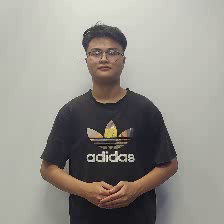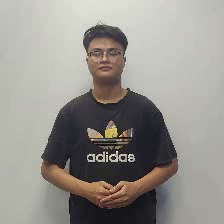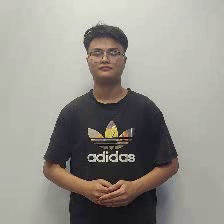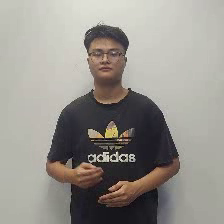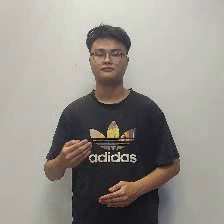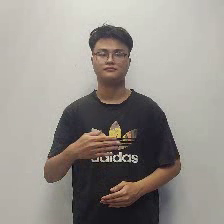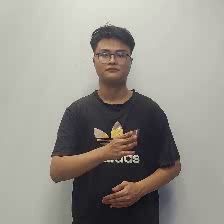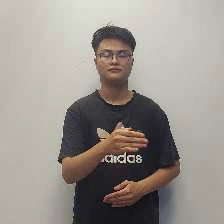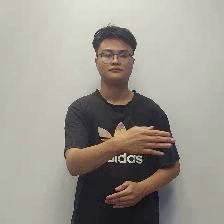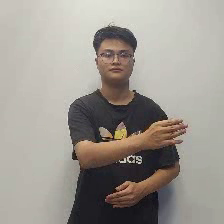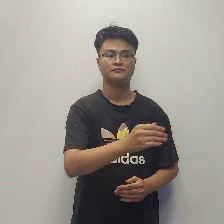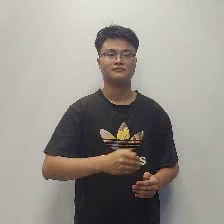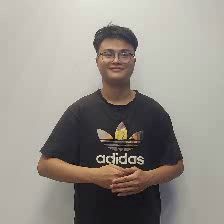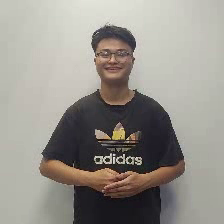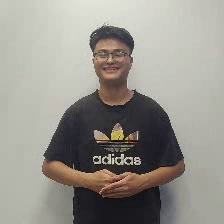Cá